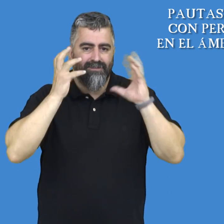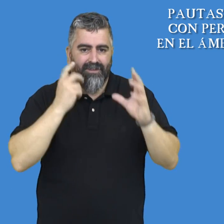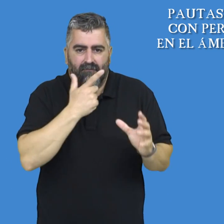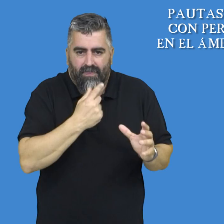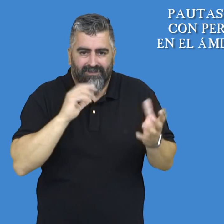fácil